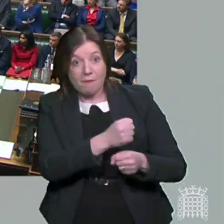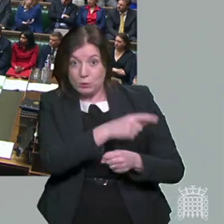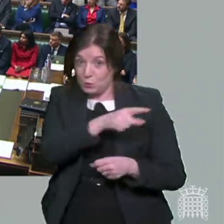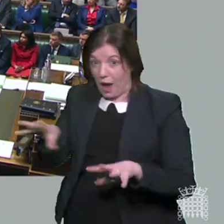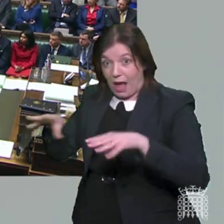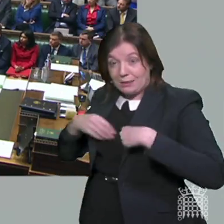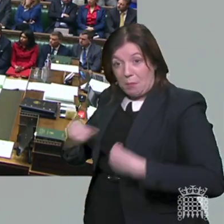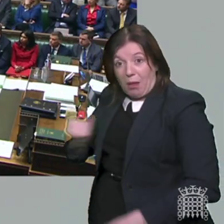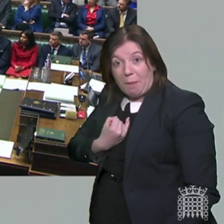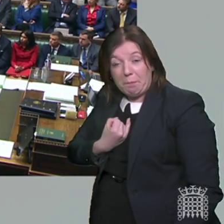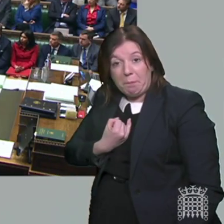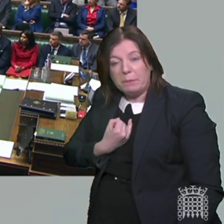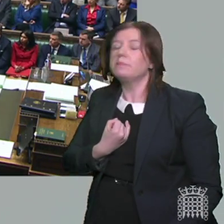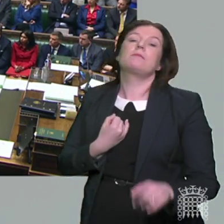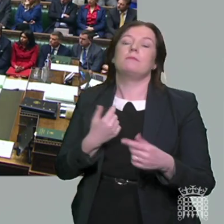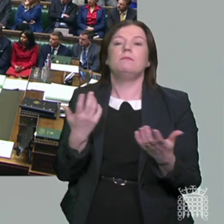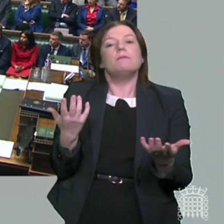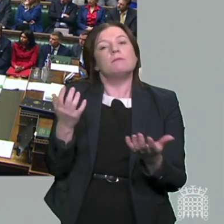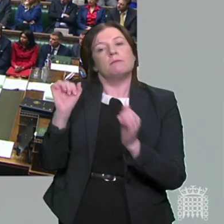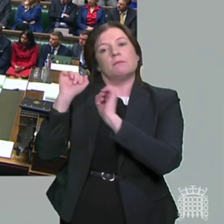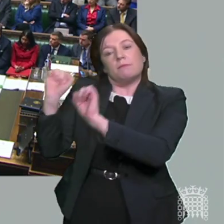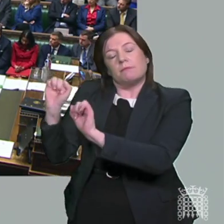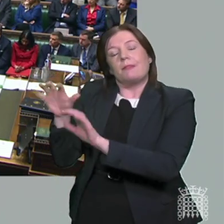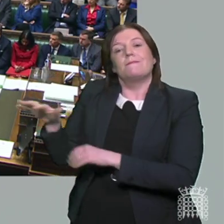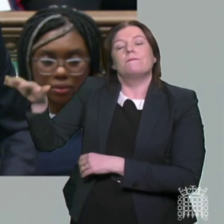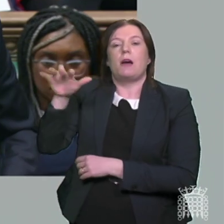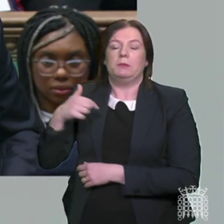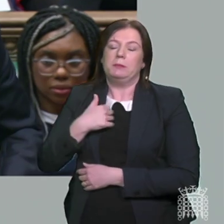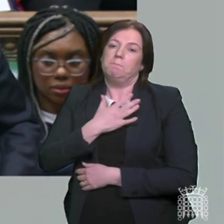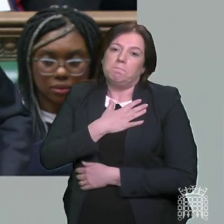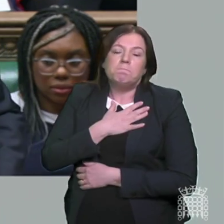My heart of course goes out to Zara’s family.